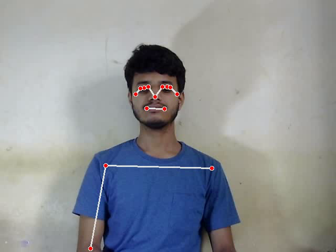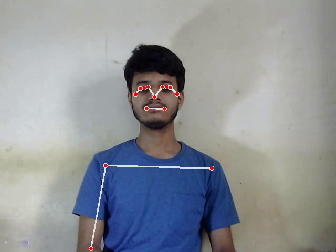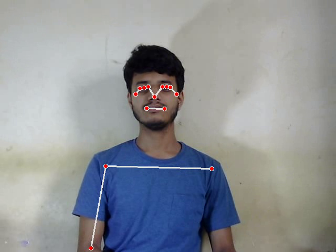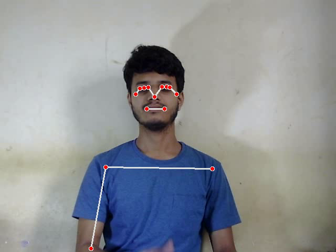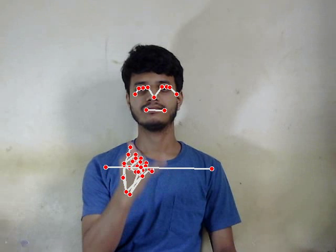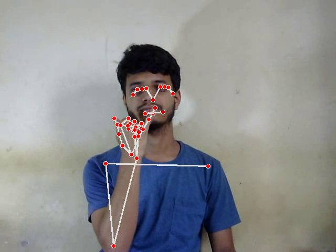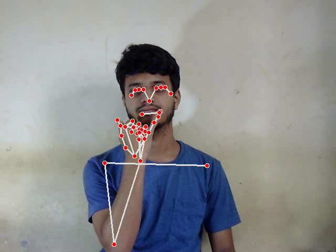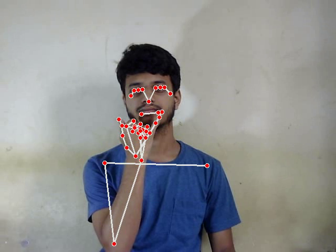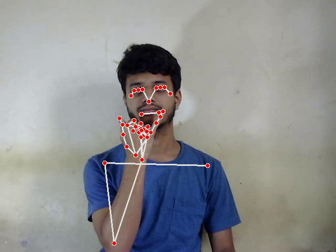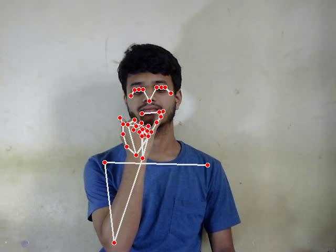wrong